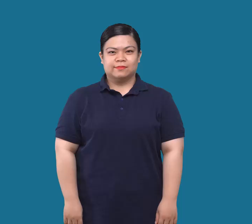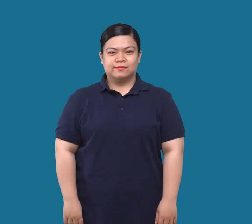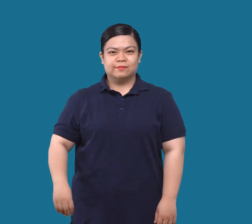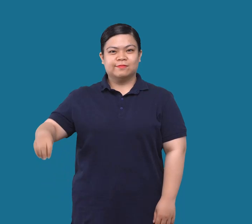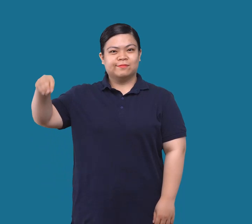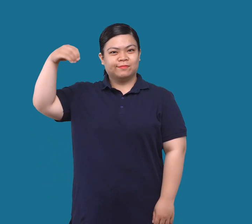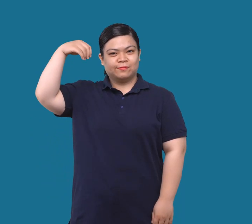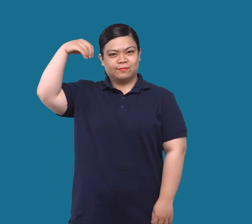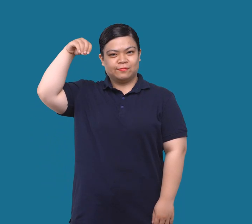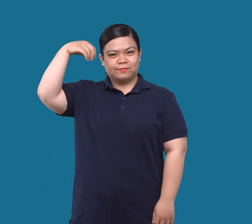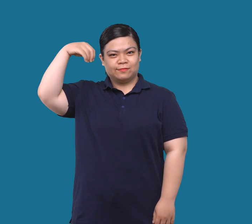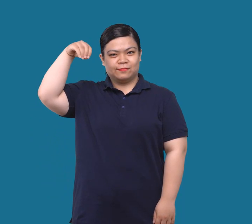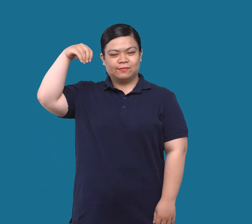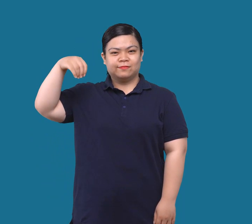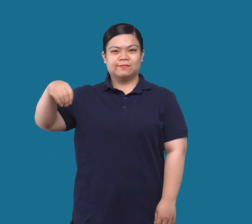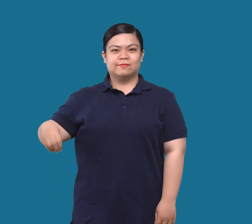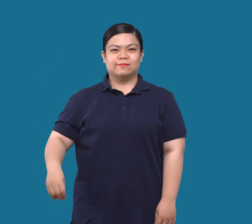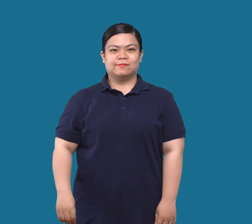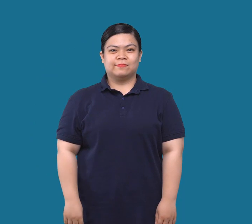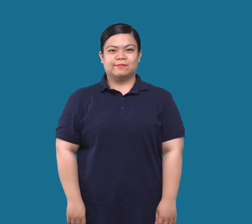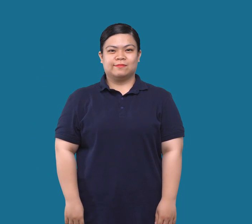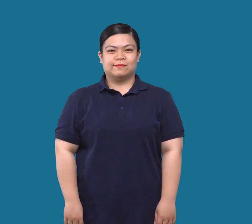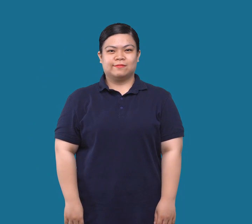quả nho